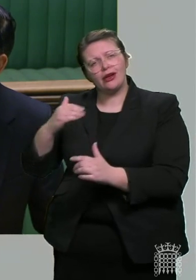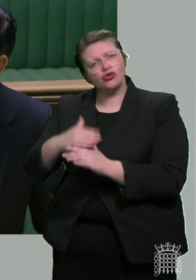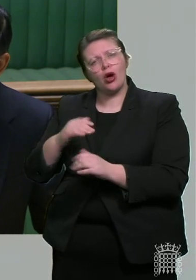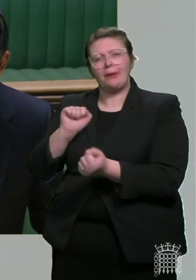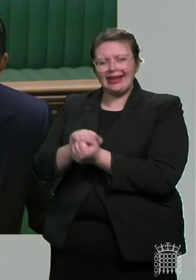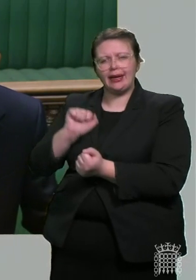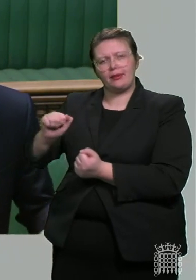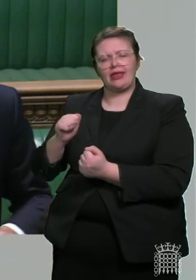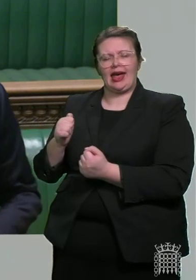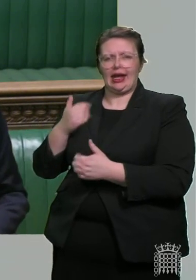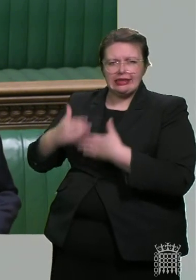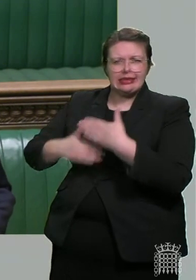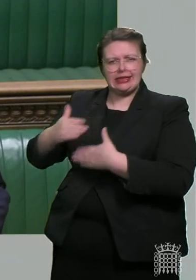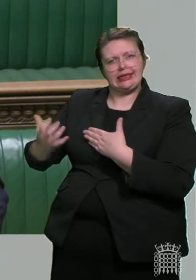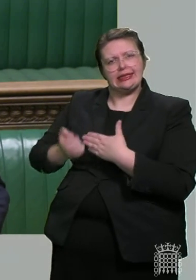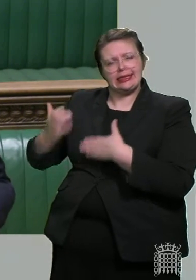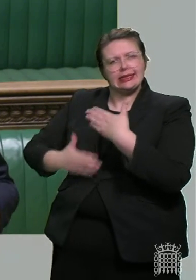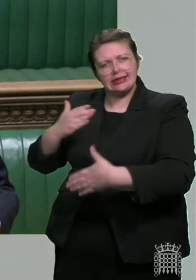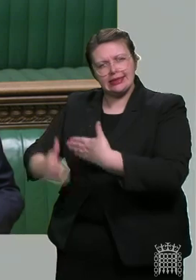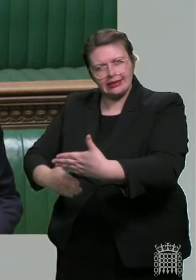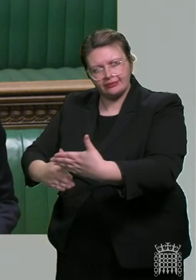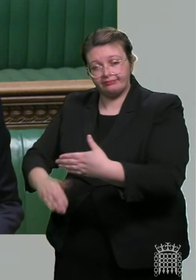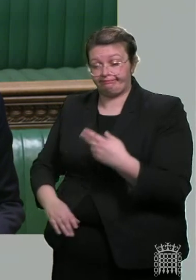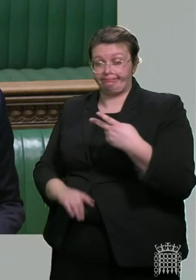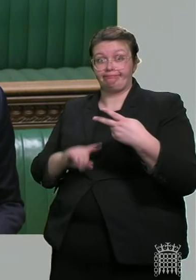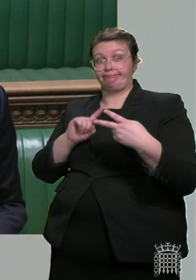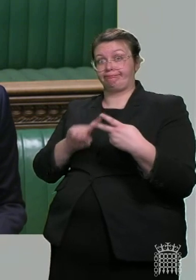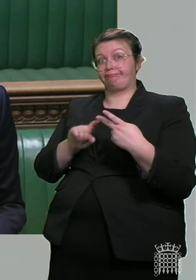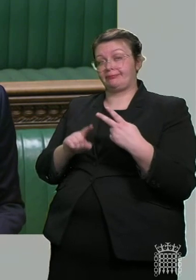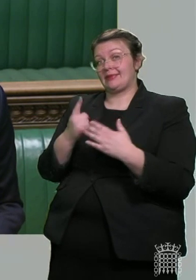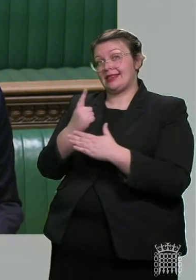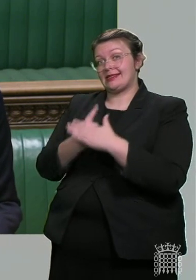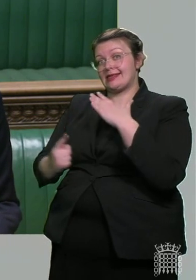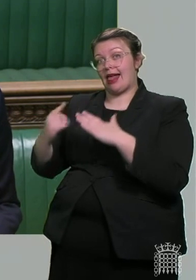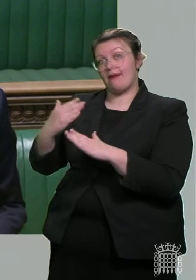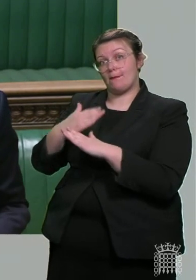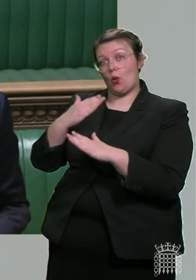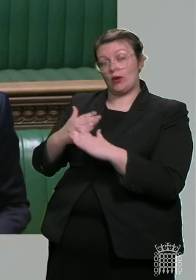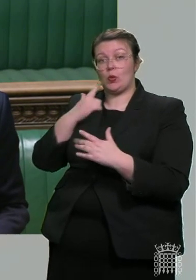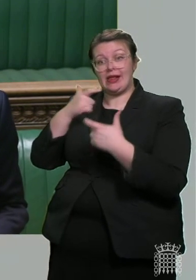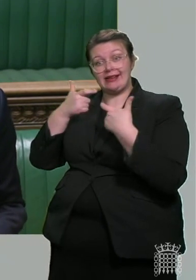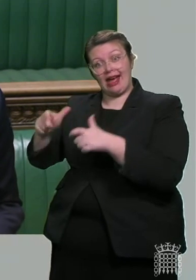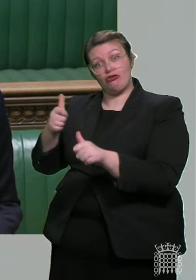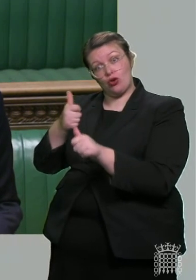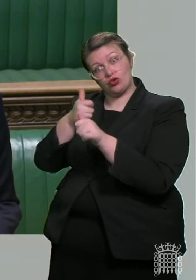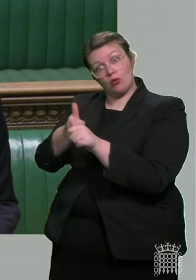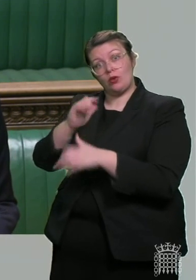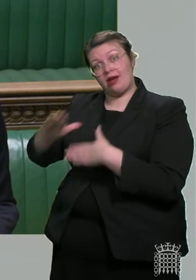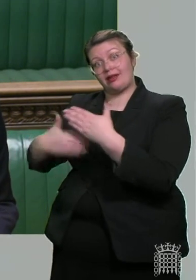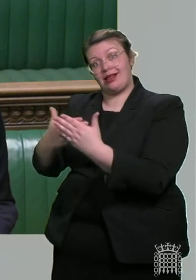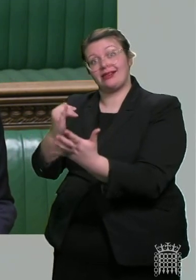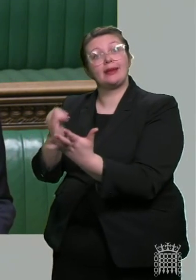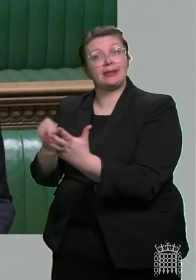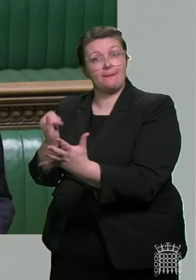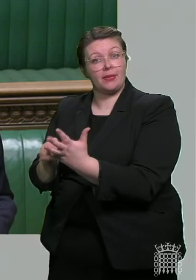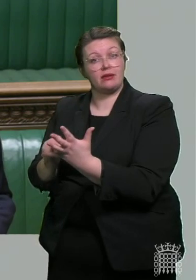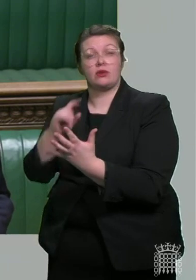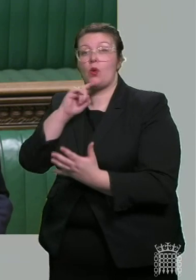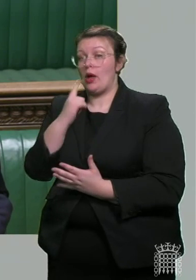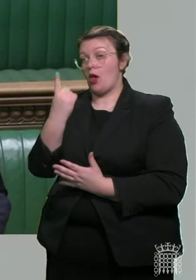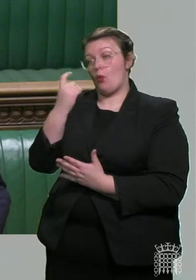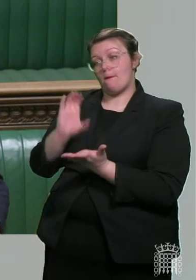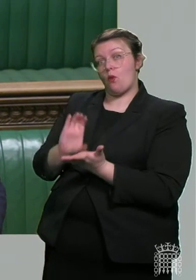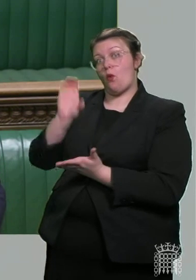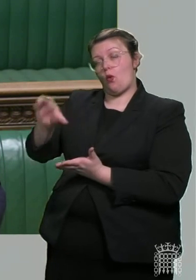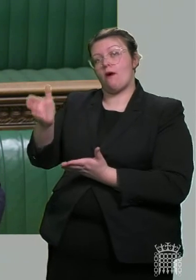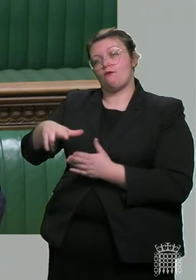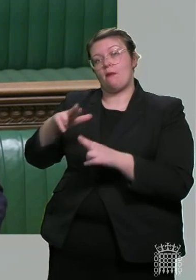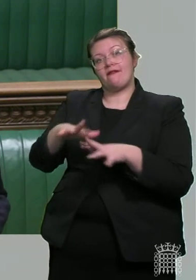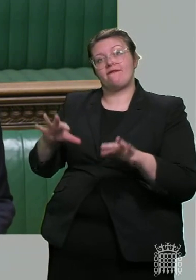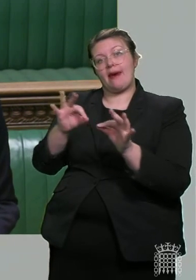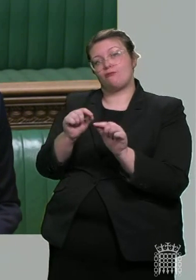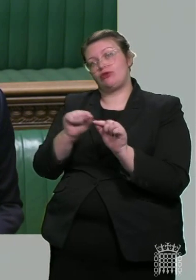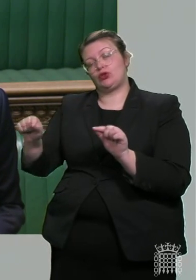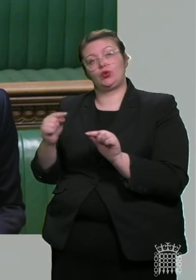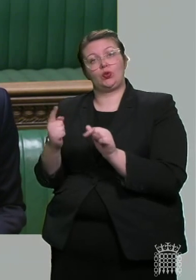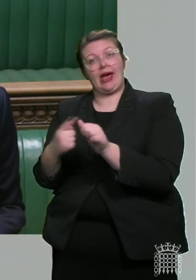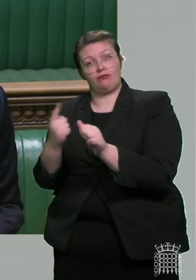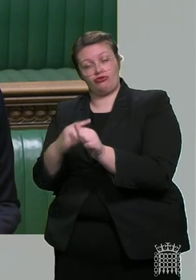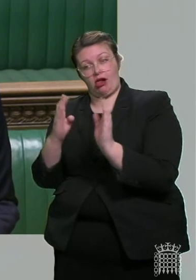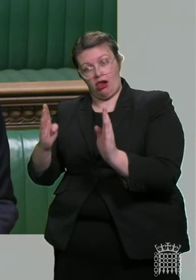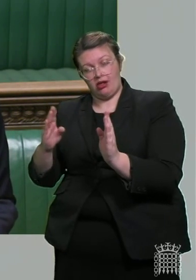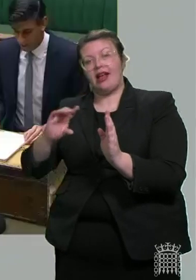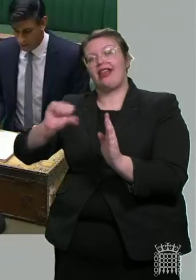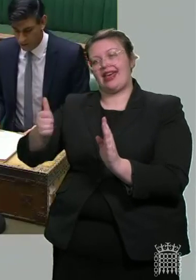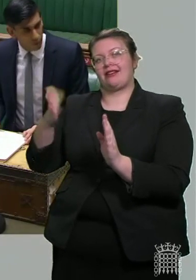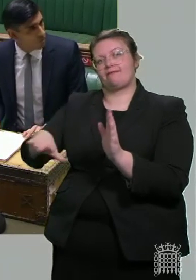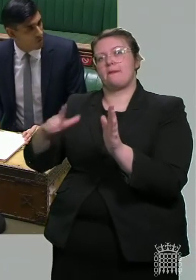Secondly, support for the self-employed will also continue until September, with a fourth grant covering the period February to April, and a fifth and final grant from May onwards.